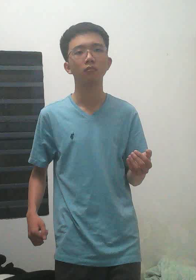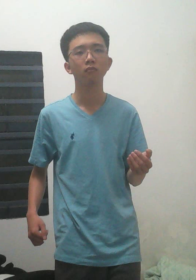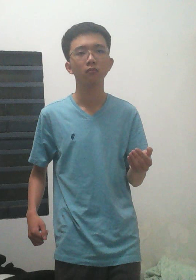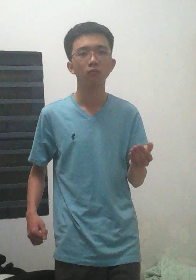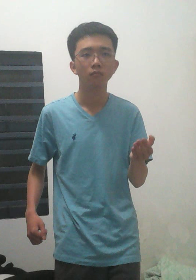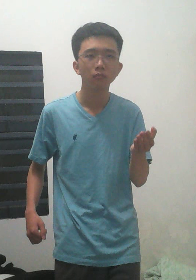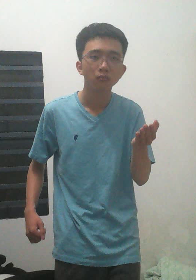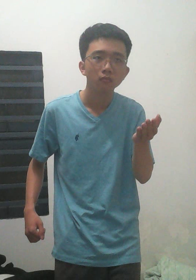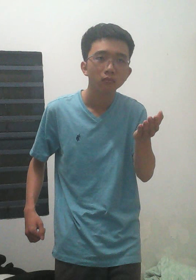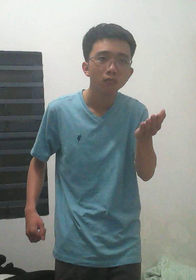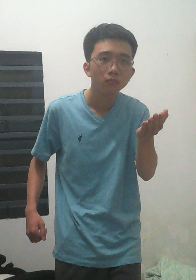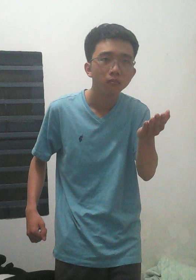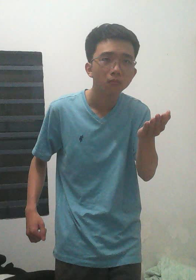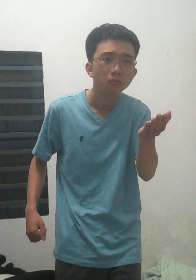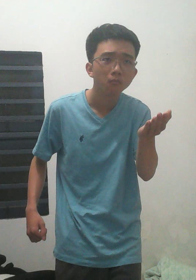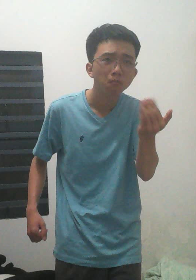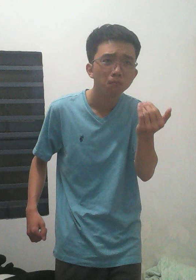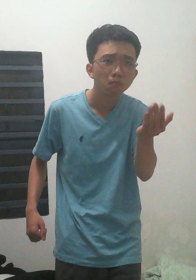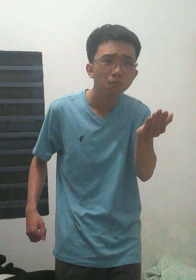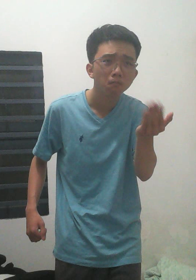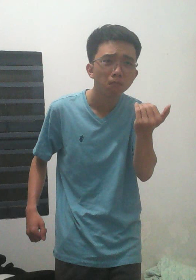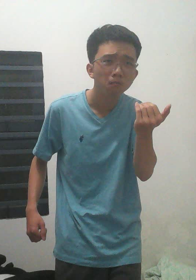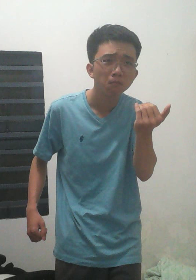yeu cau